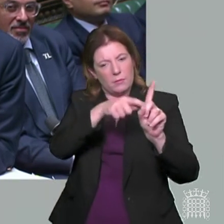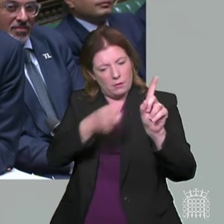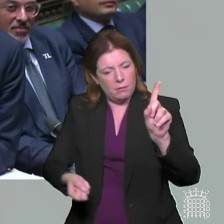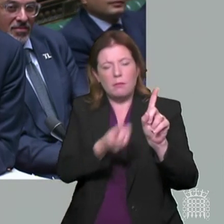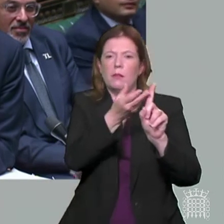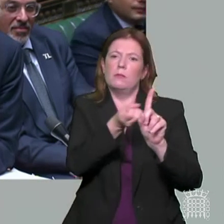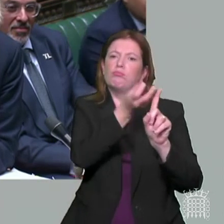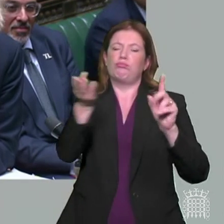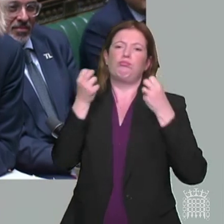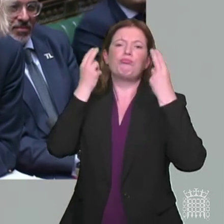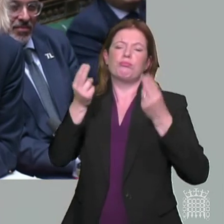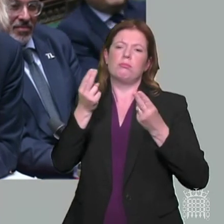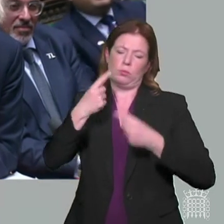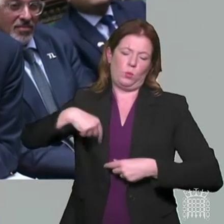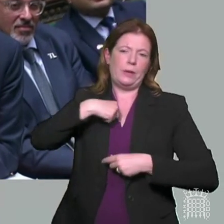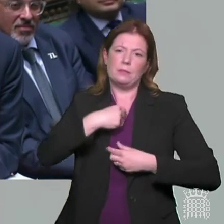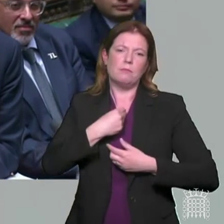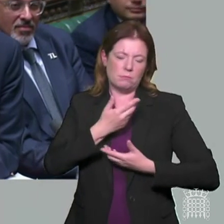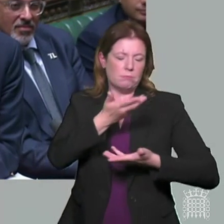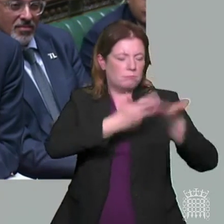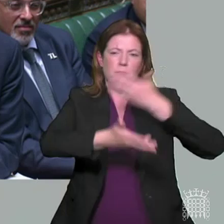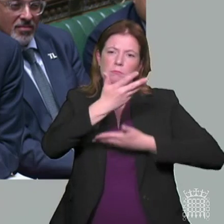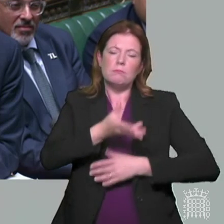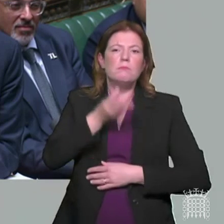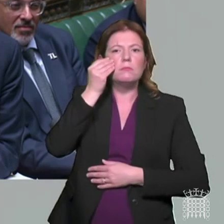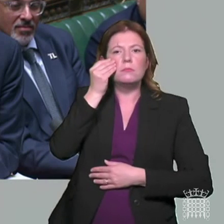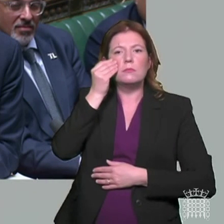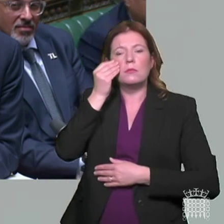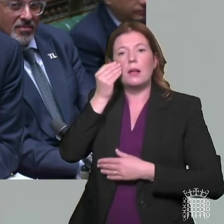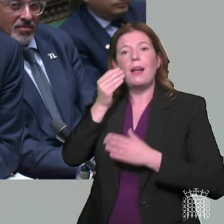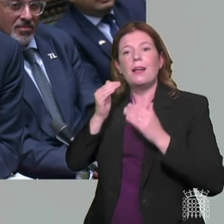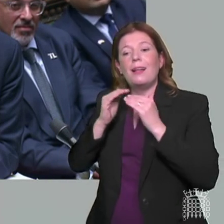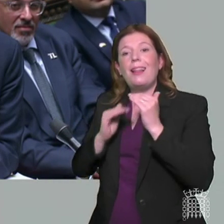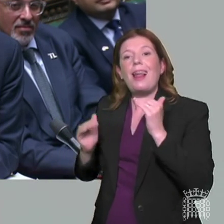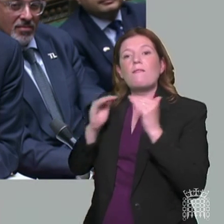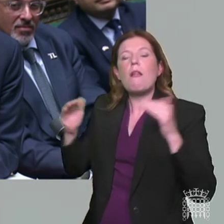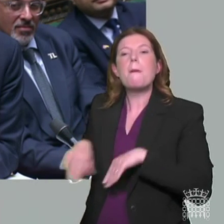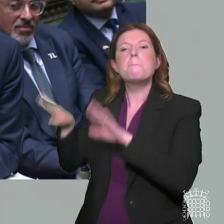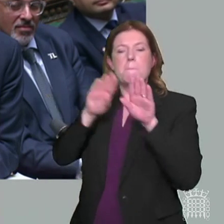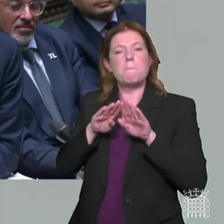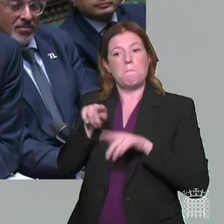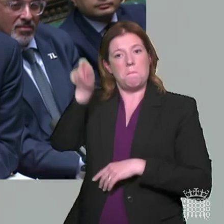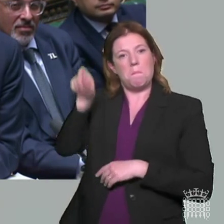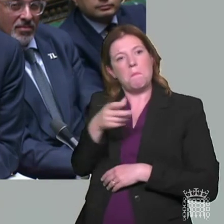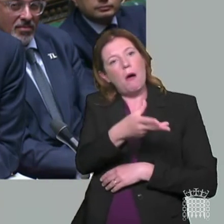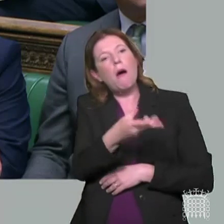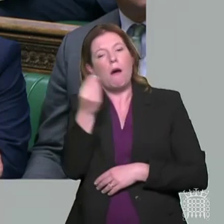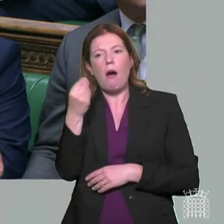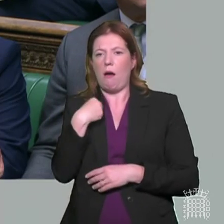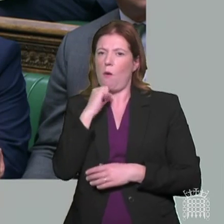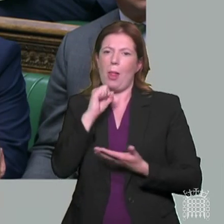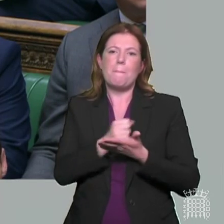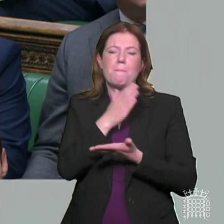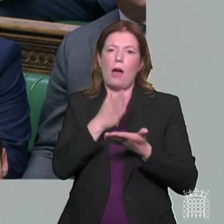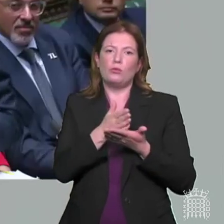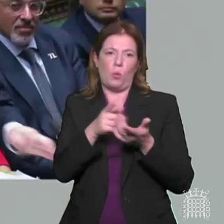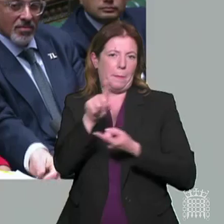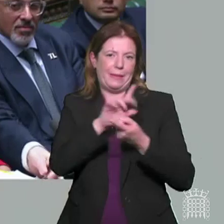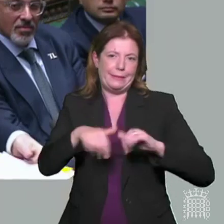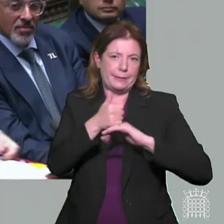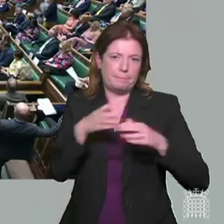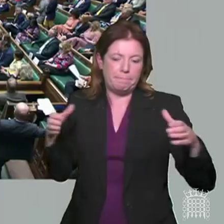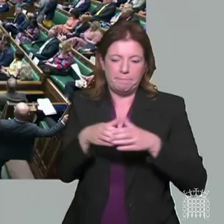The House will have heard him loud and clear. I know that the Department for Levelling Up, Housing and Communities will have heard him loud and clear and will make sure that he gets the relevant meeting.